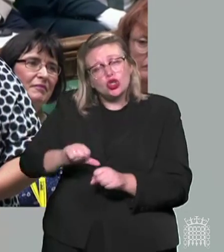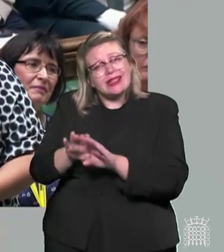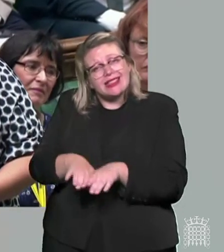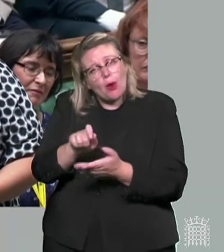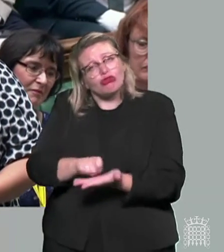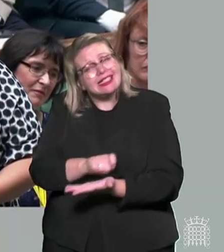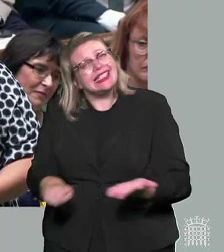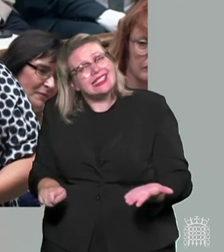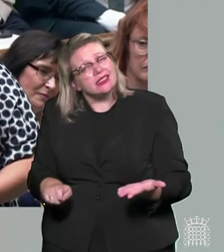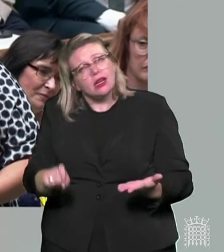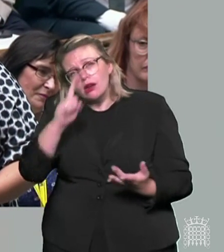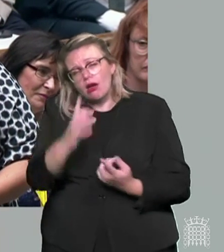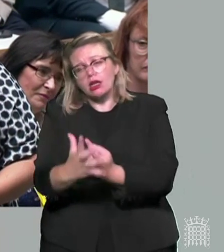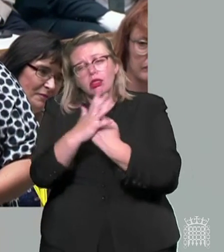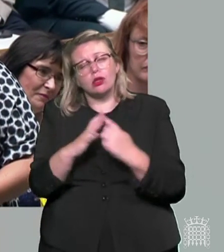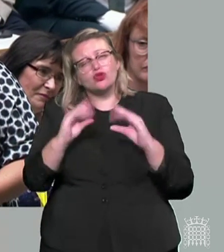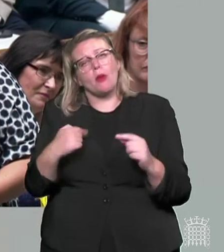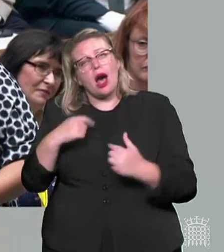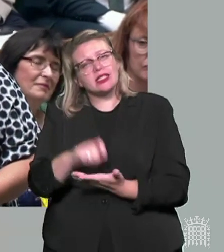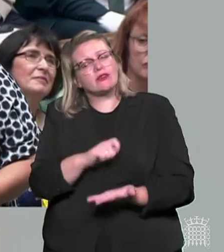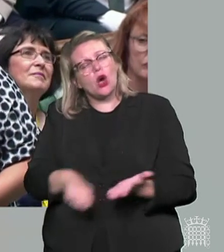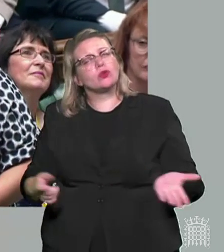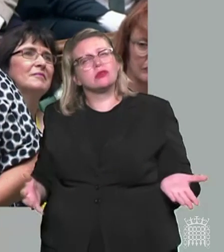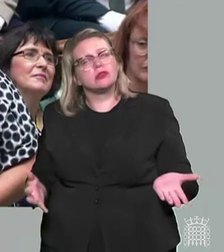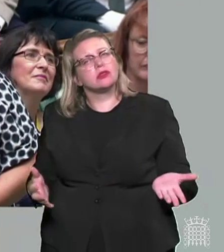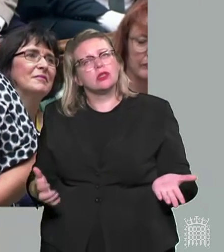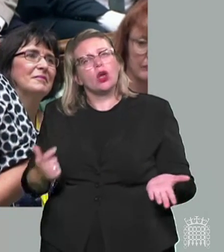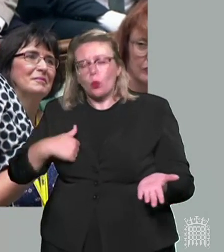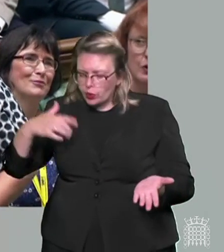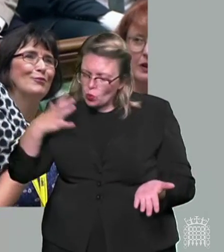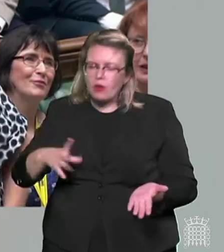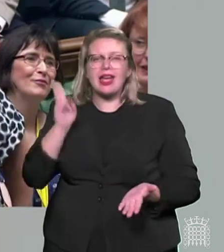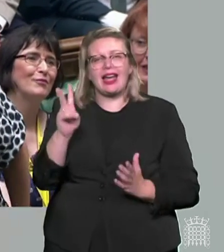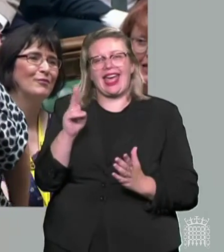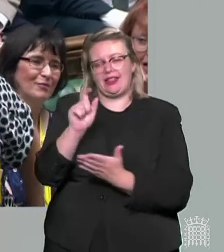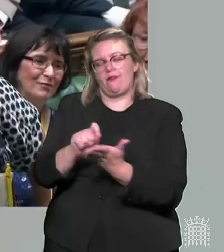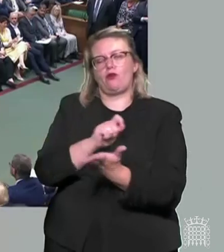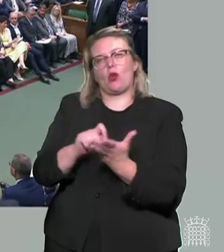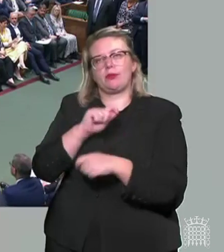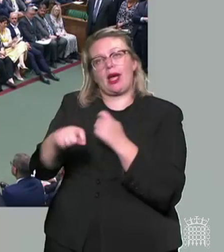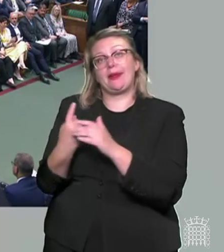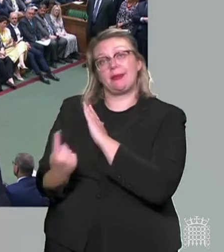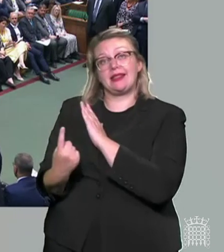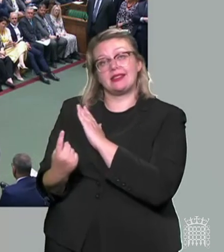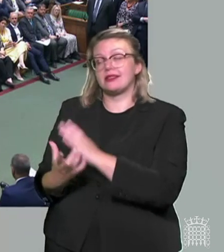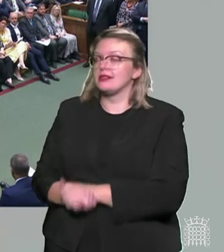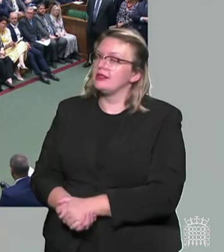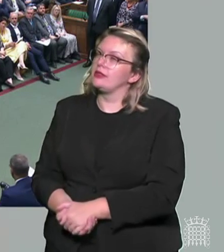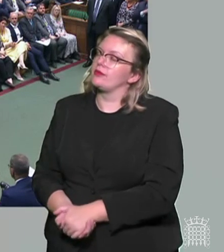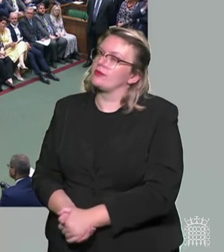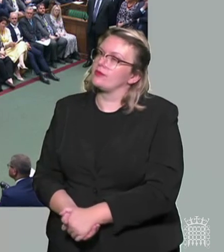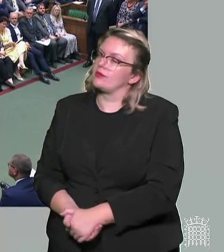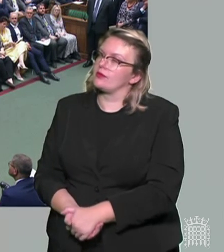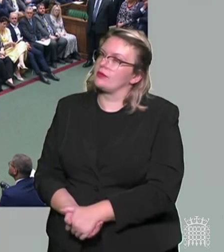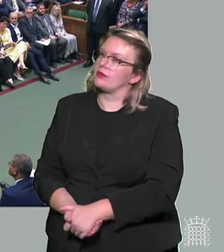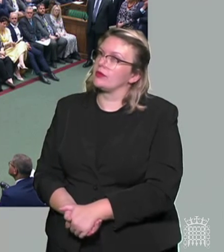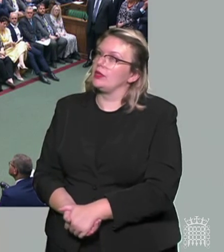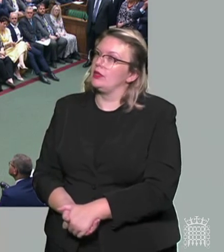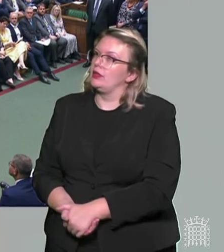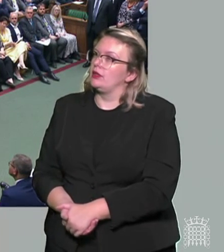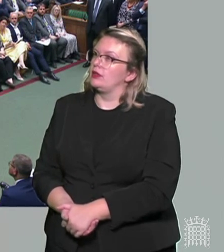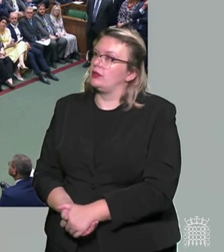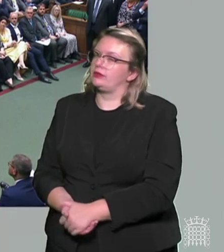He has no right to overrule the votes of people in Scotland and we will have the referendum we voted for.